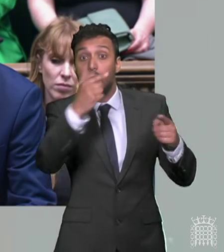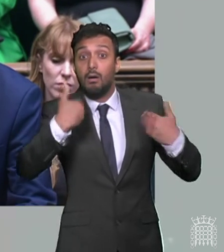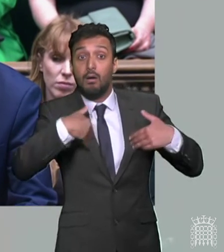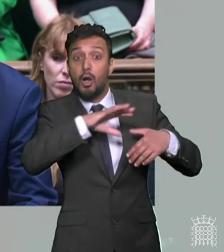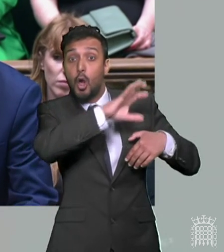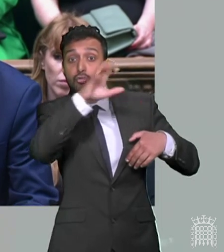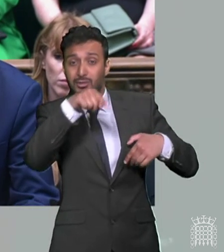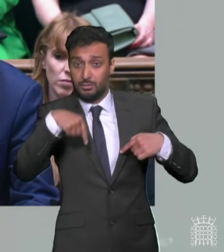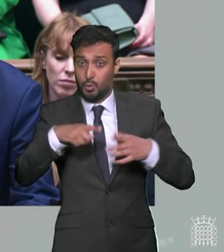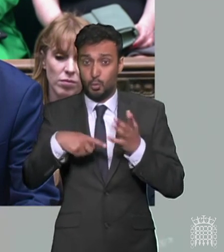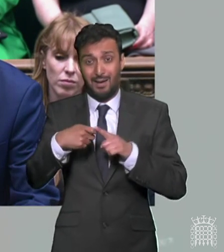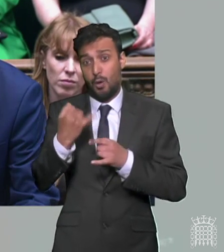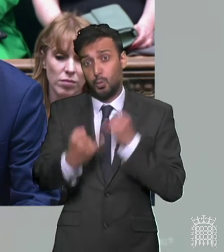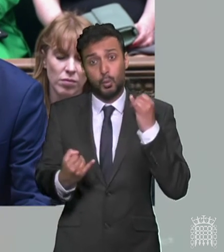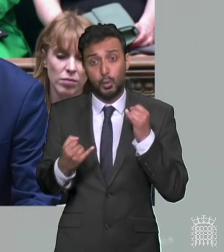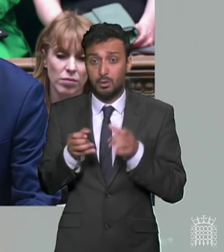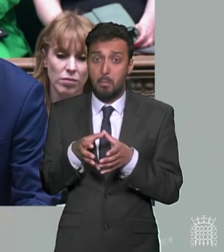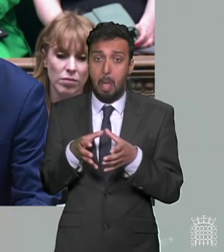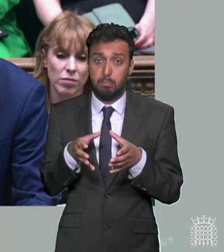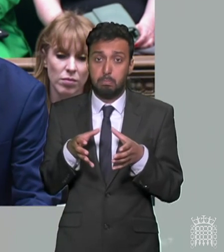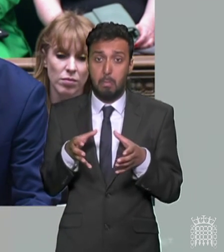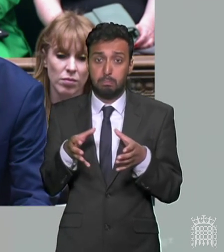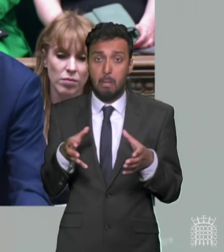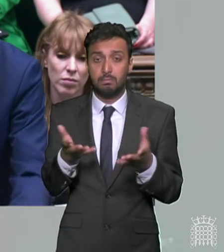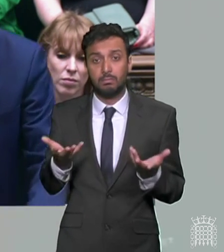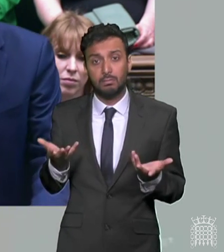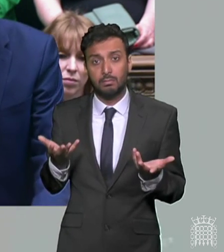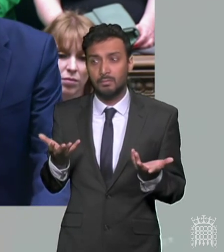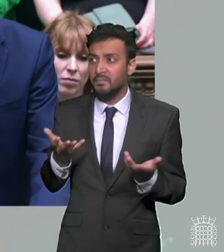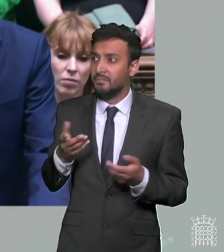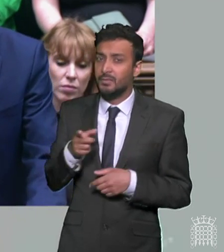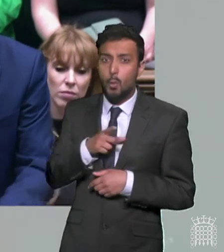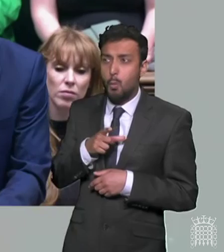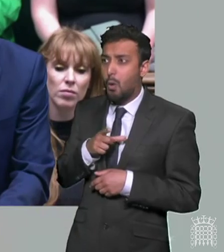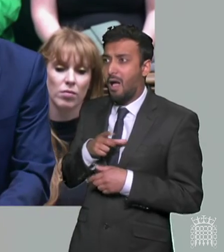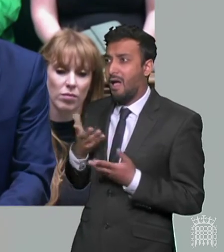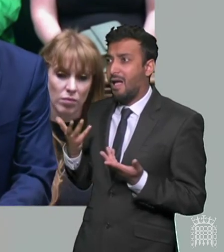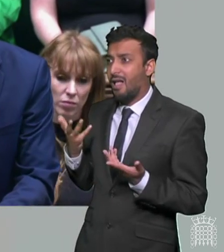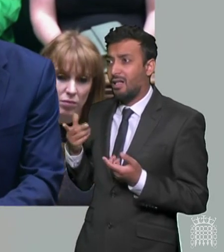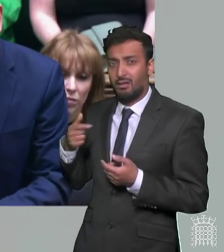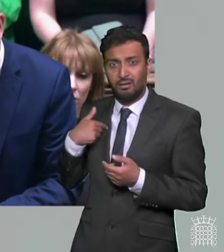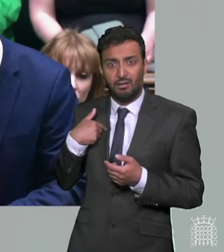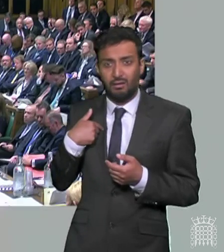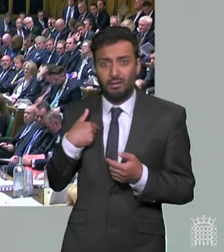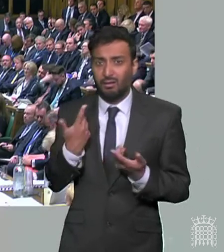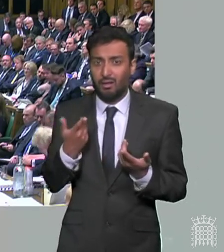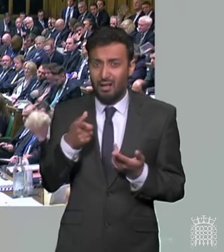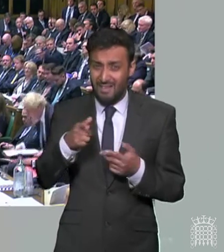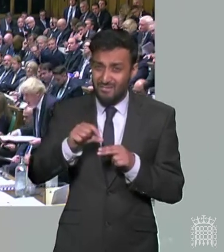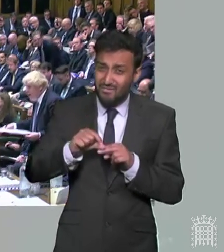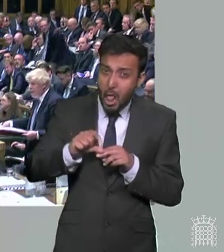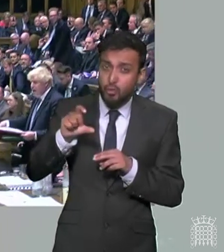Why has his Government inflicted on Britain the twin-headed Hydra of the highest inflation and the lowest growth?